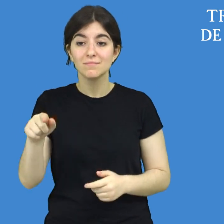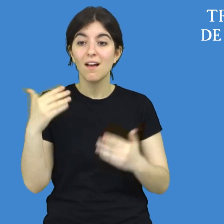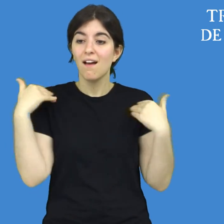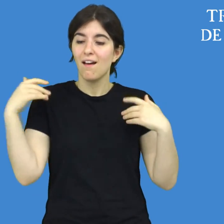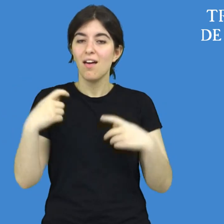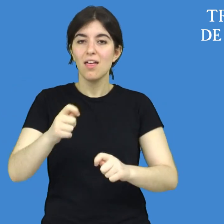ejercicio